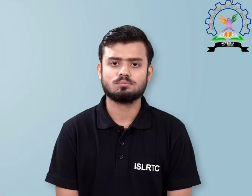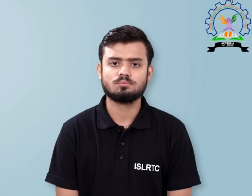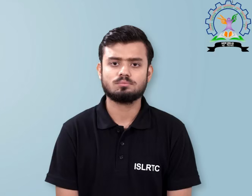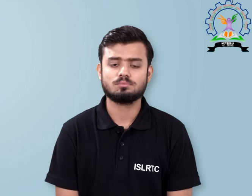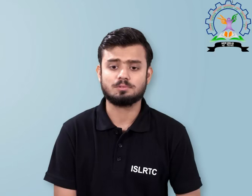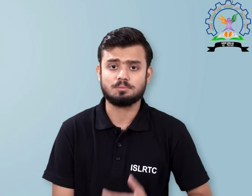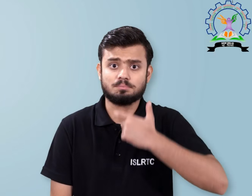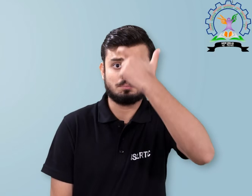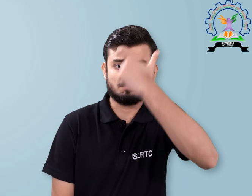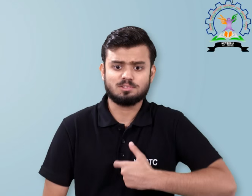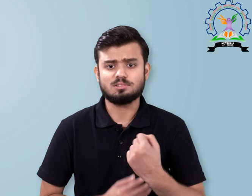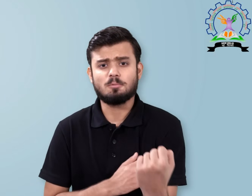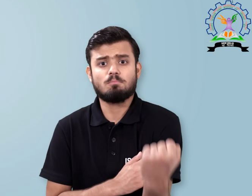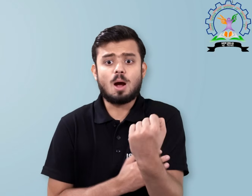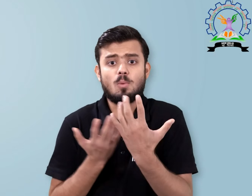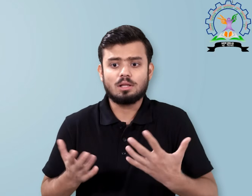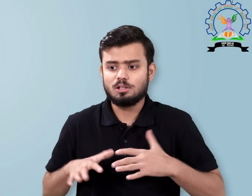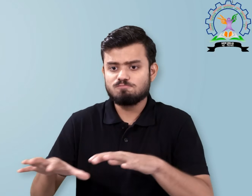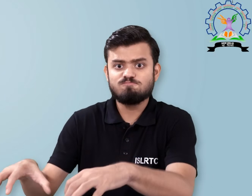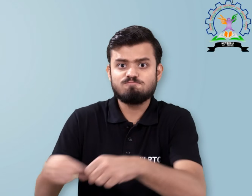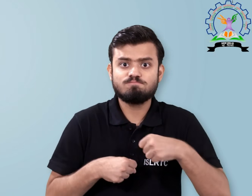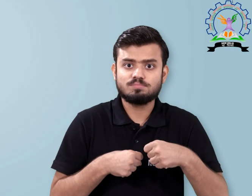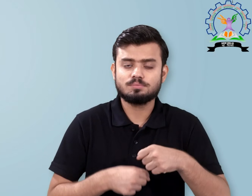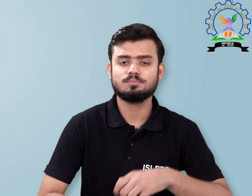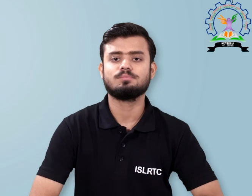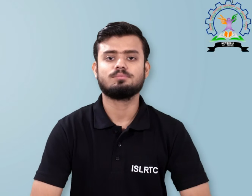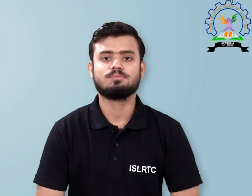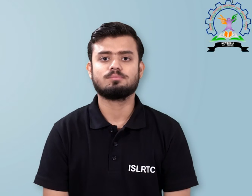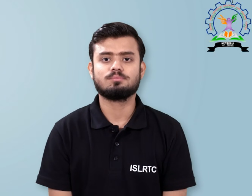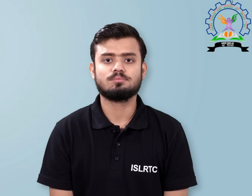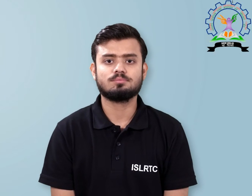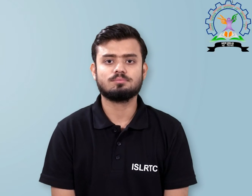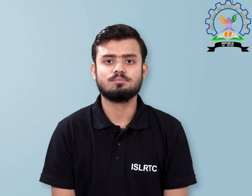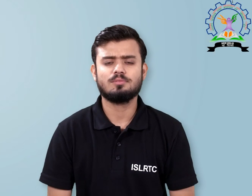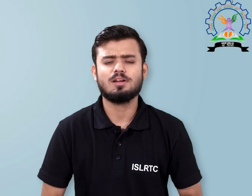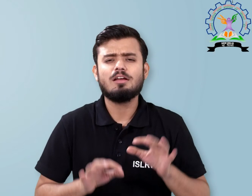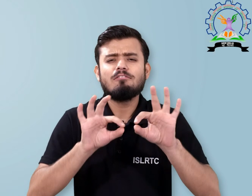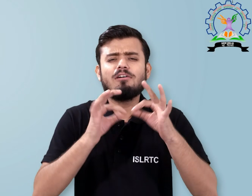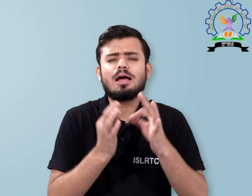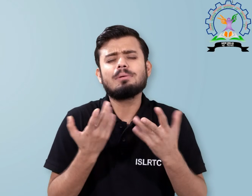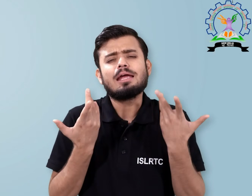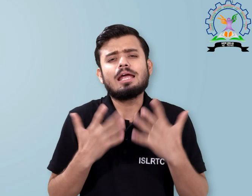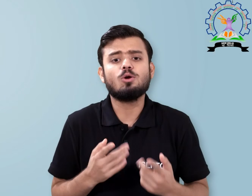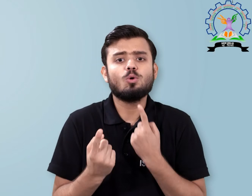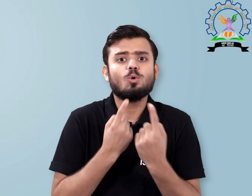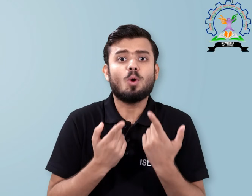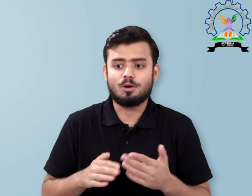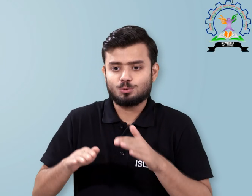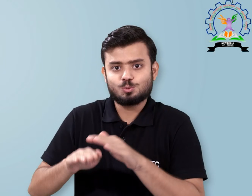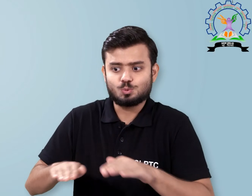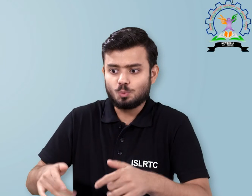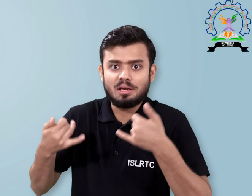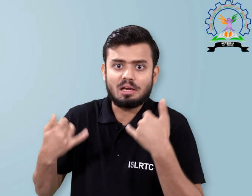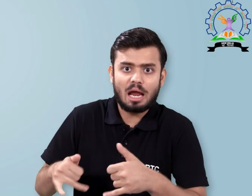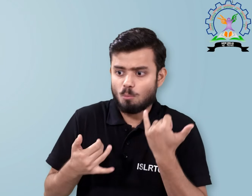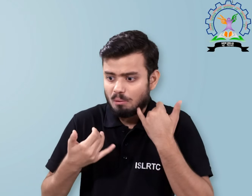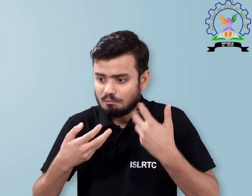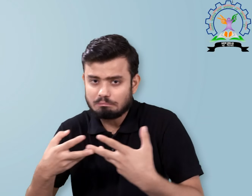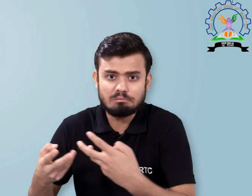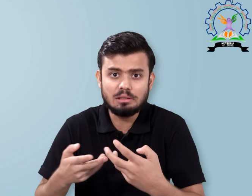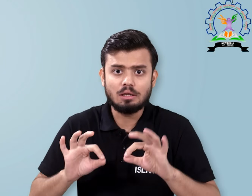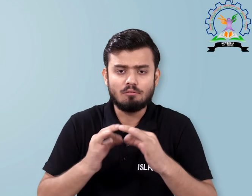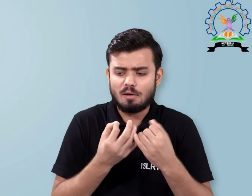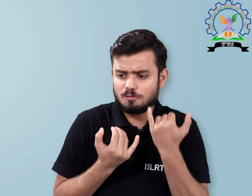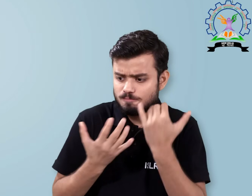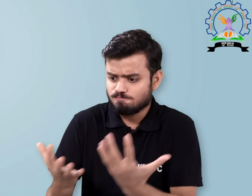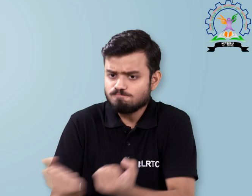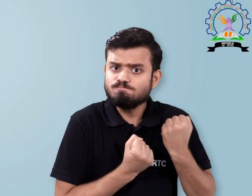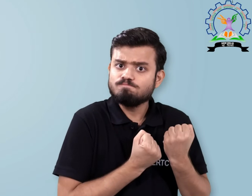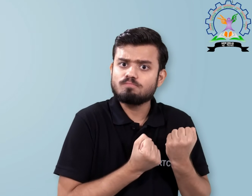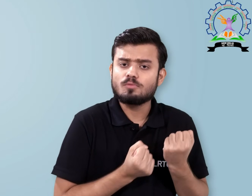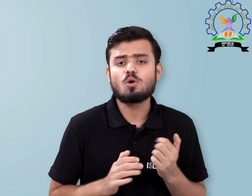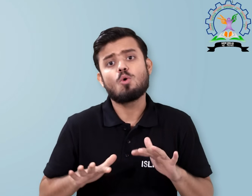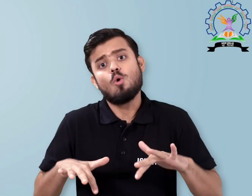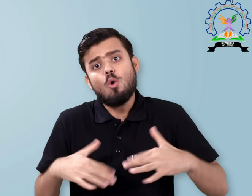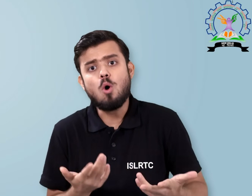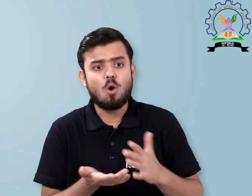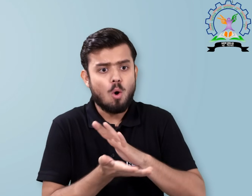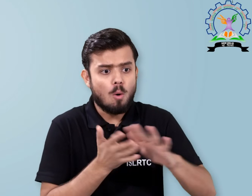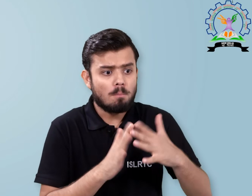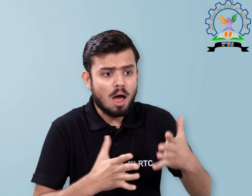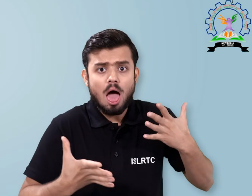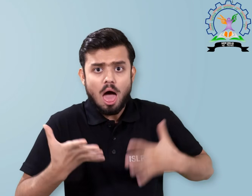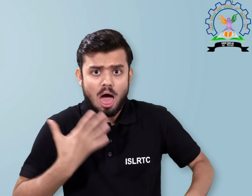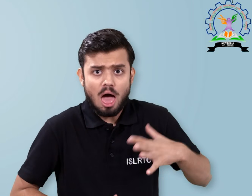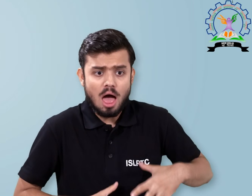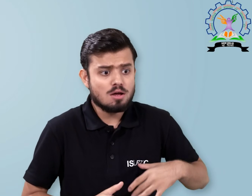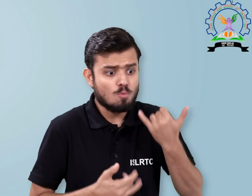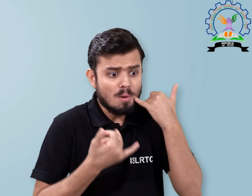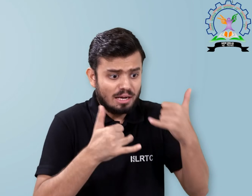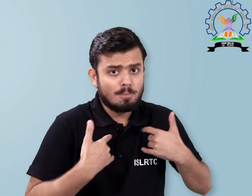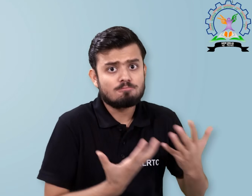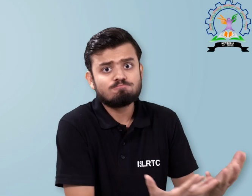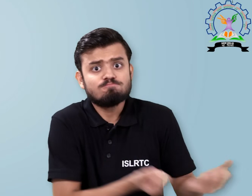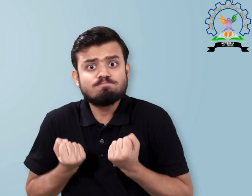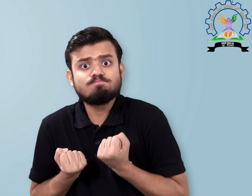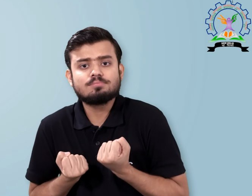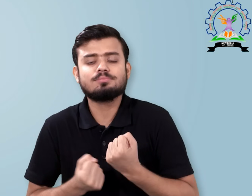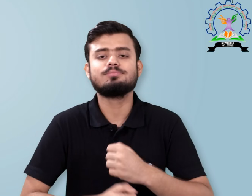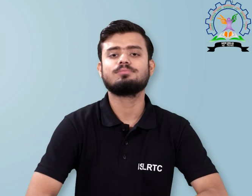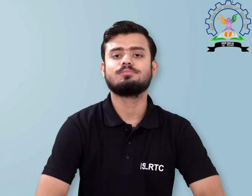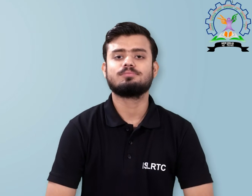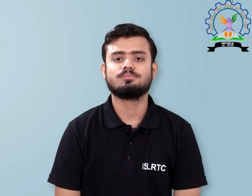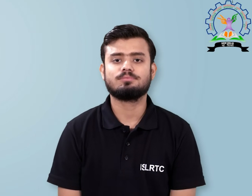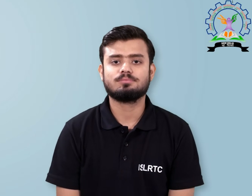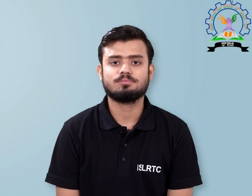Confiscate When some authority seizes someone’s property. Teachers or parents take away some items of their children. The police takes away the things robbed by a thief.